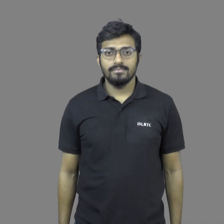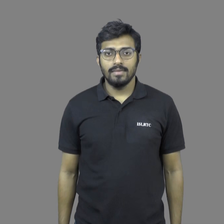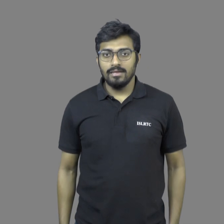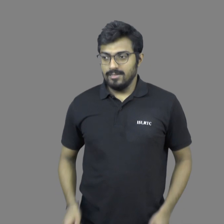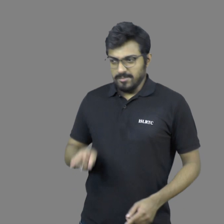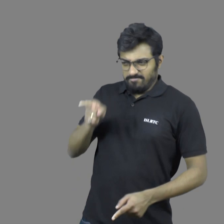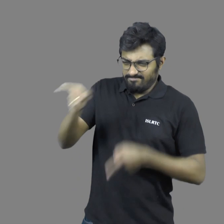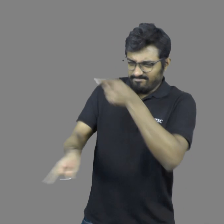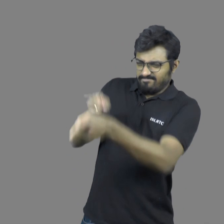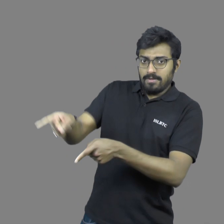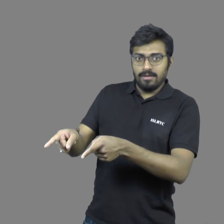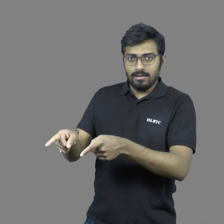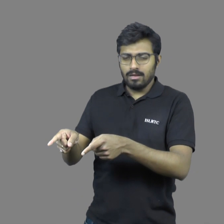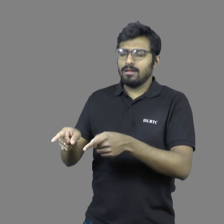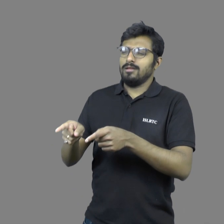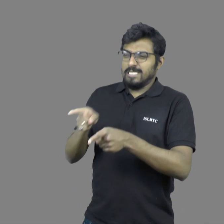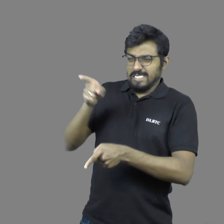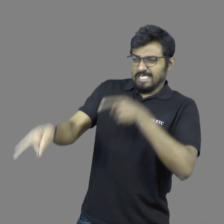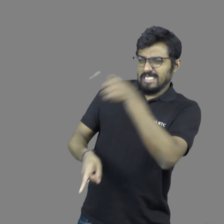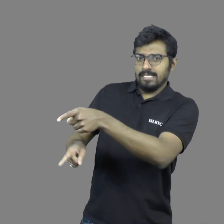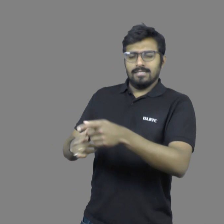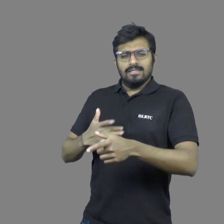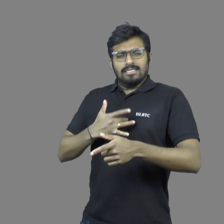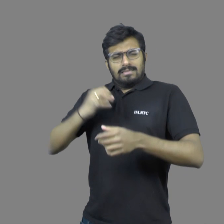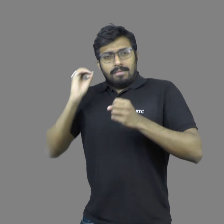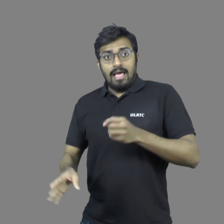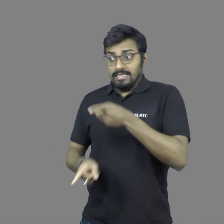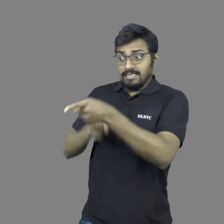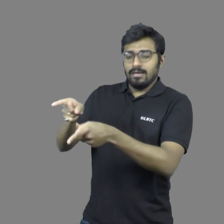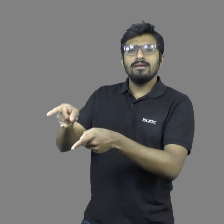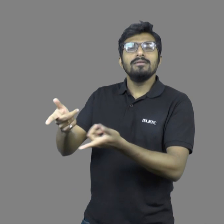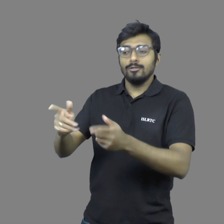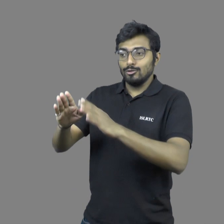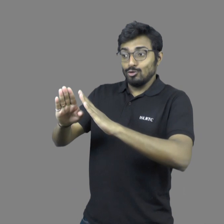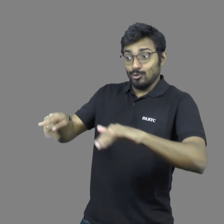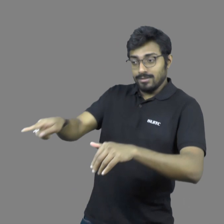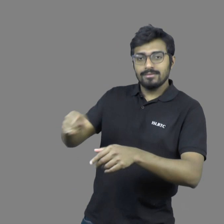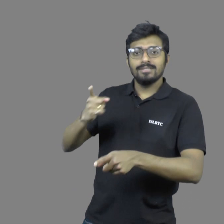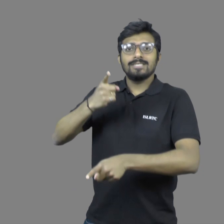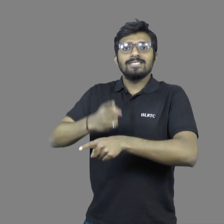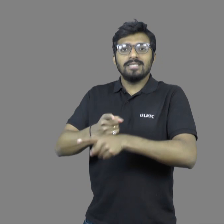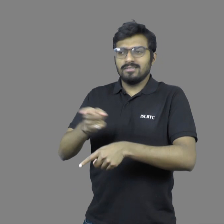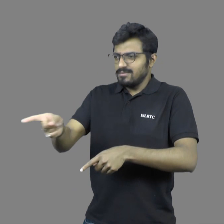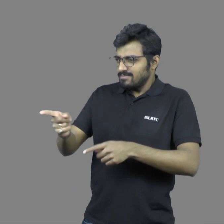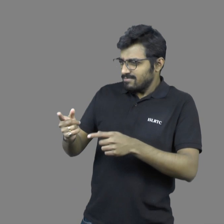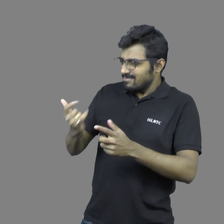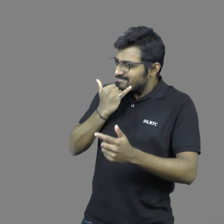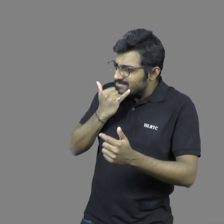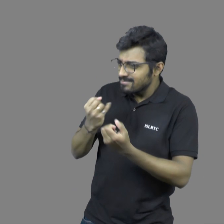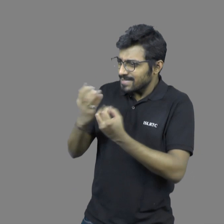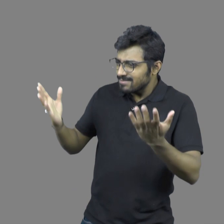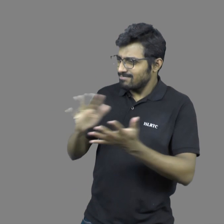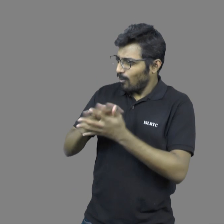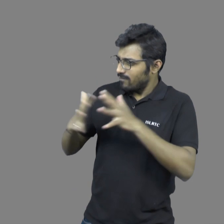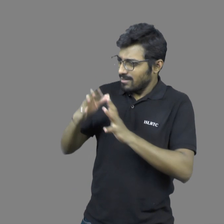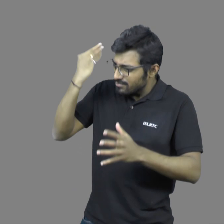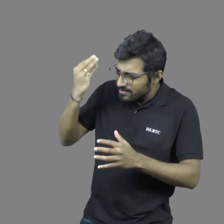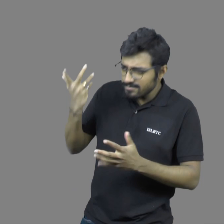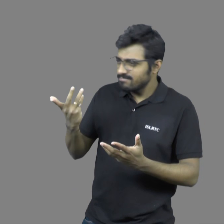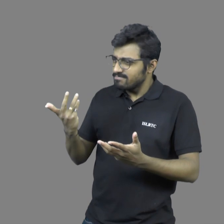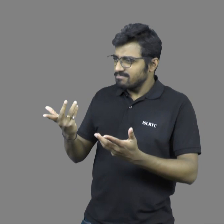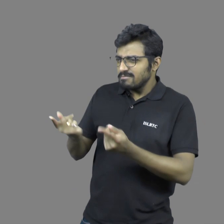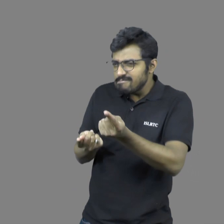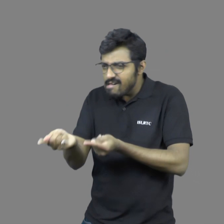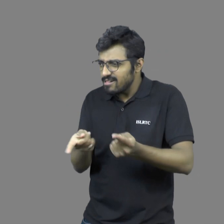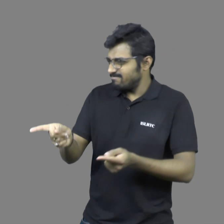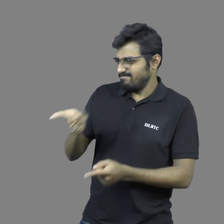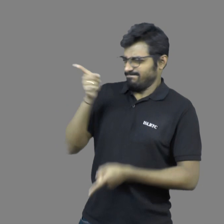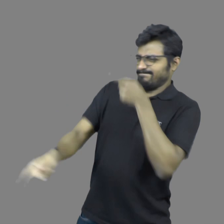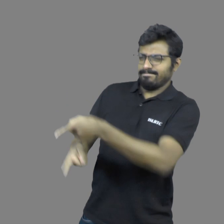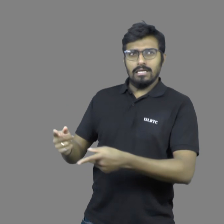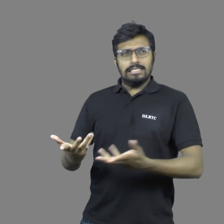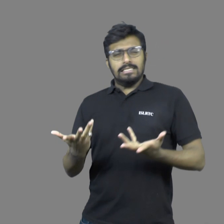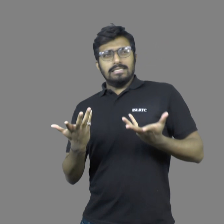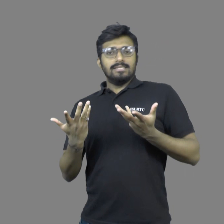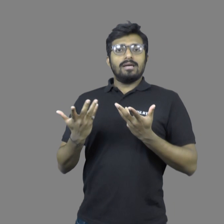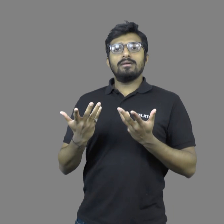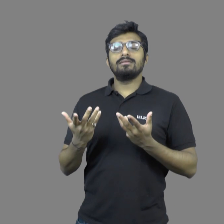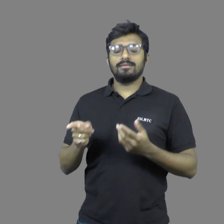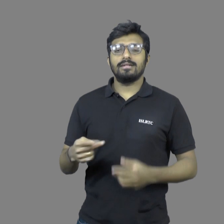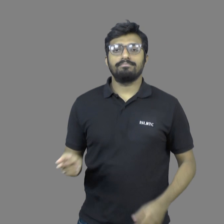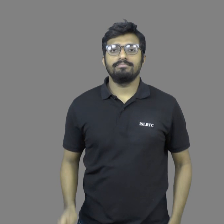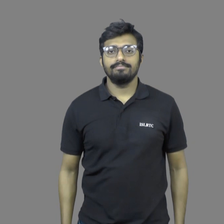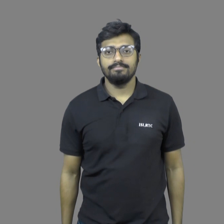Lacerate Criticize